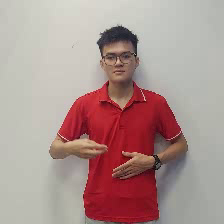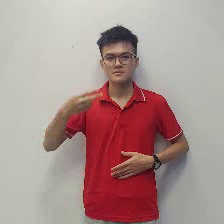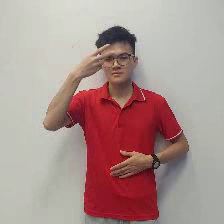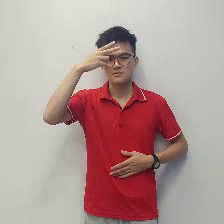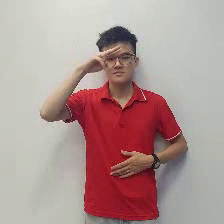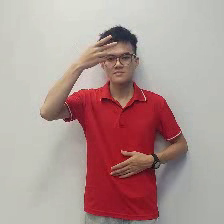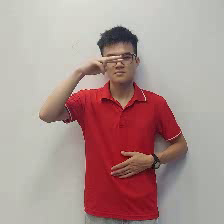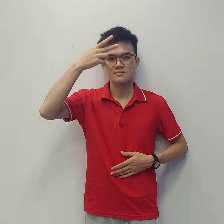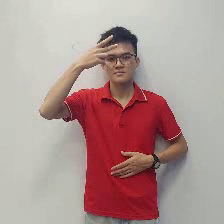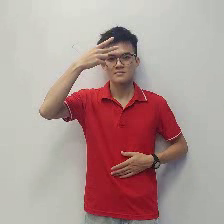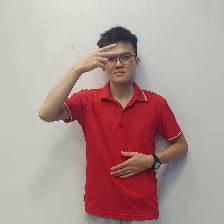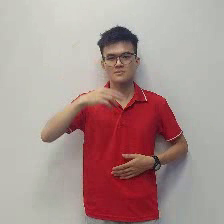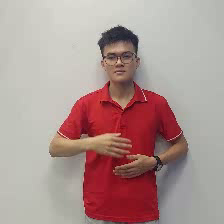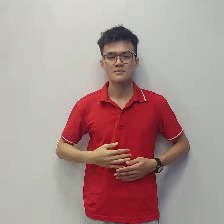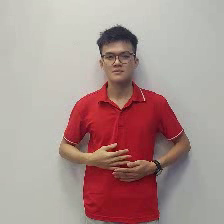Nhầm